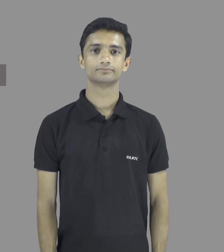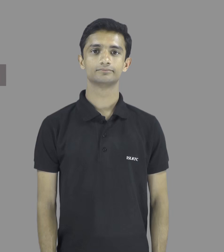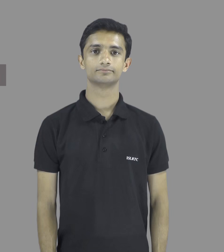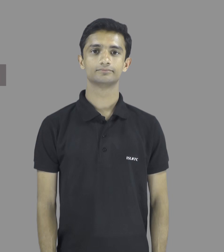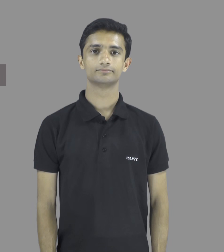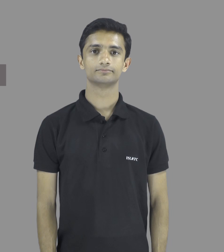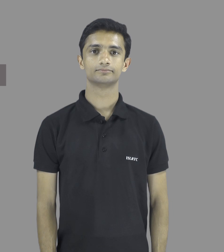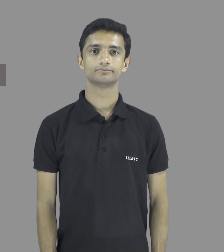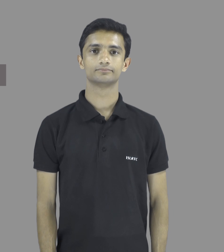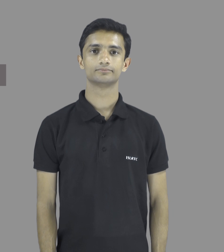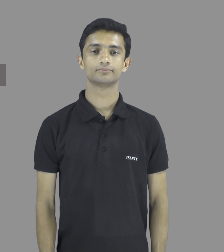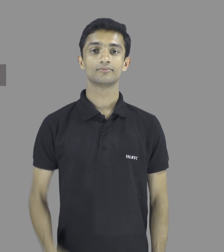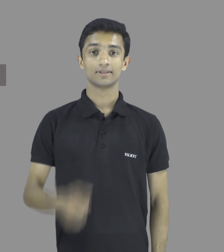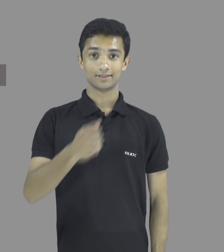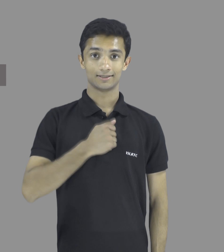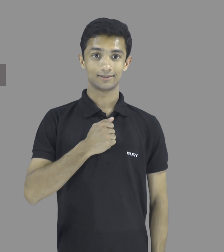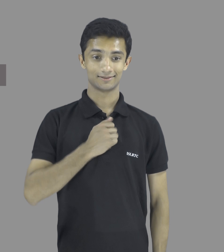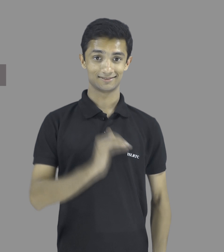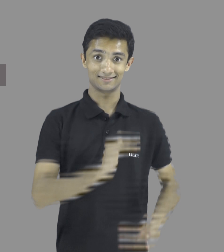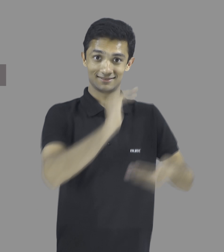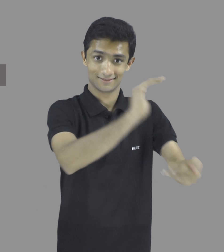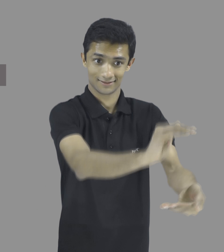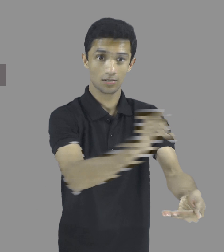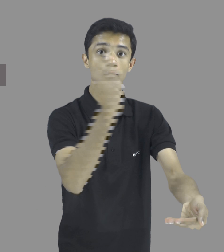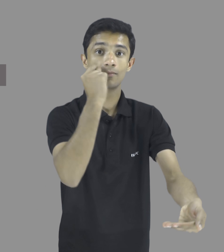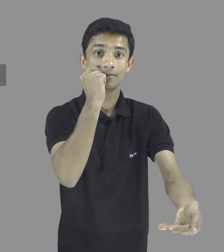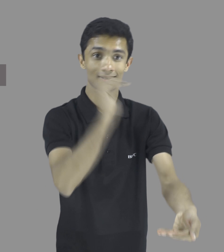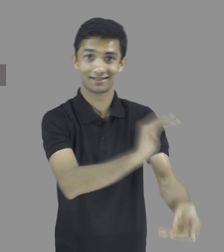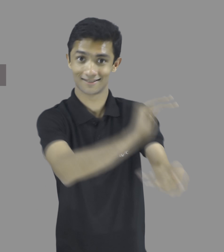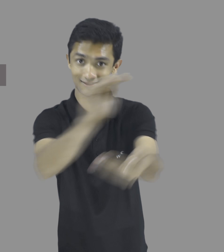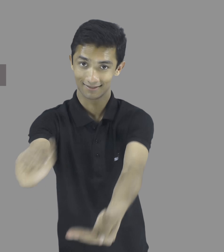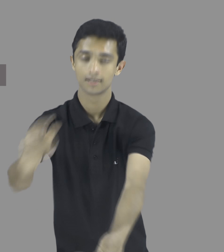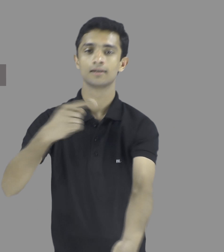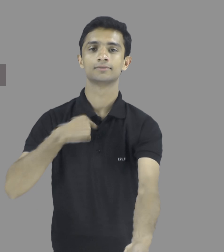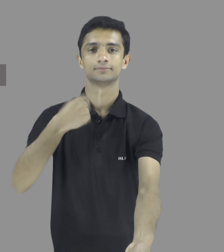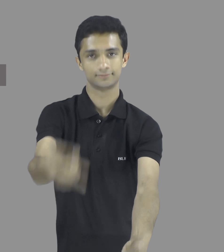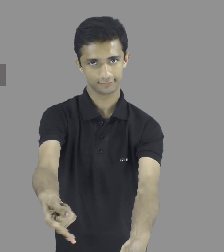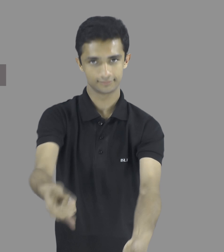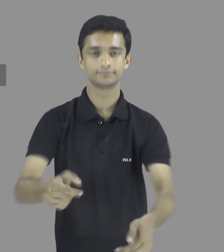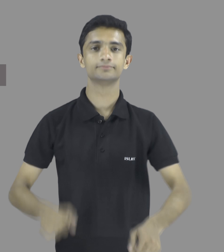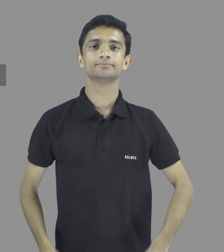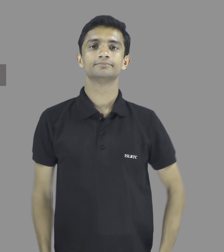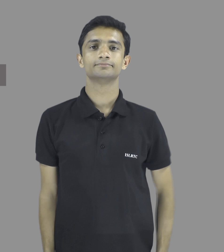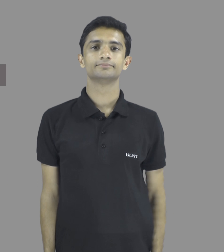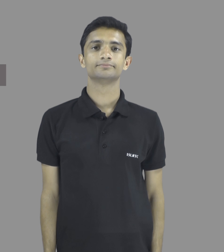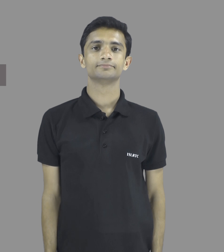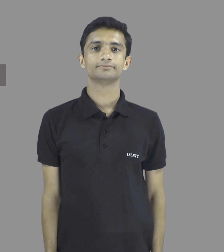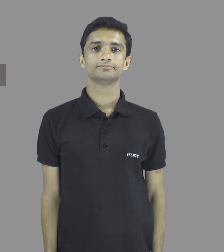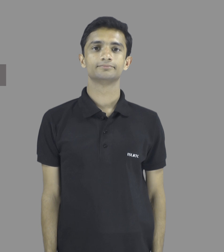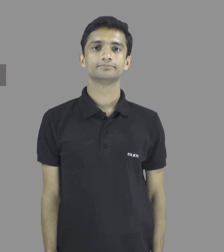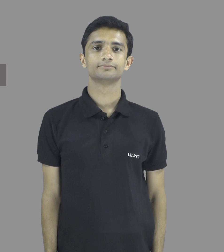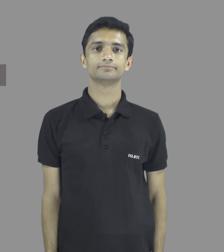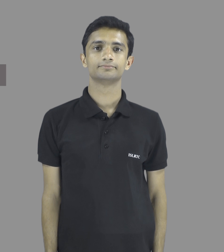Grandson